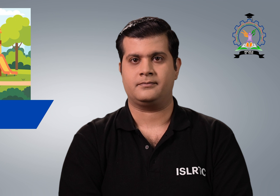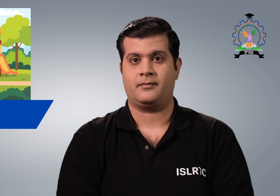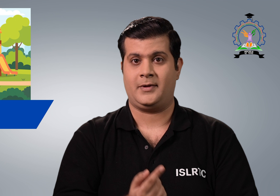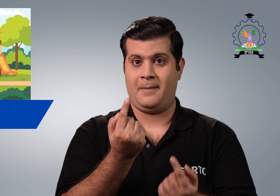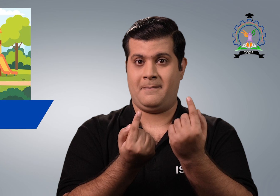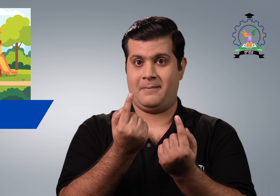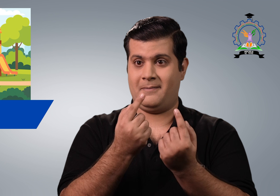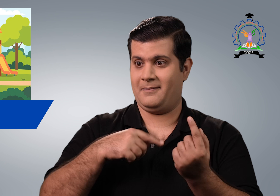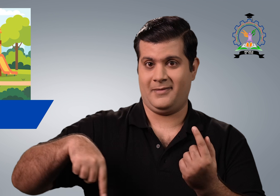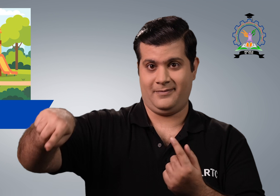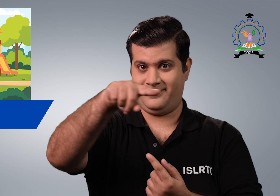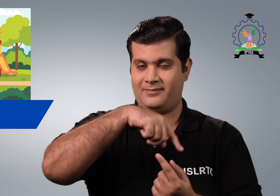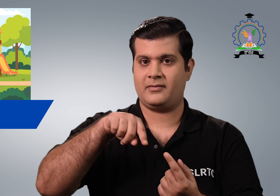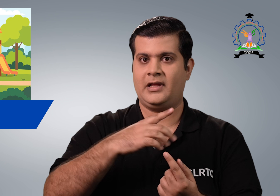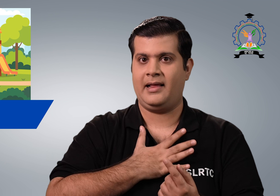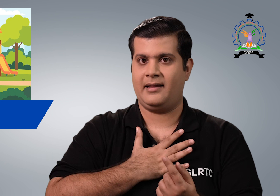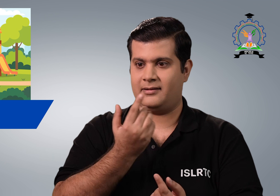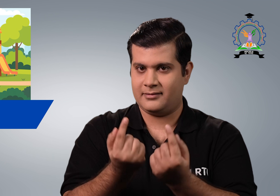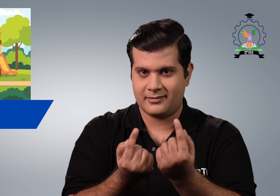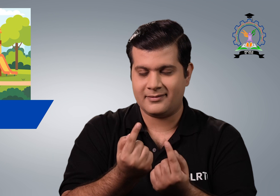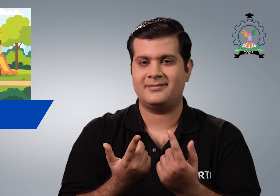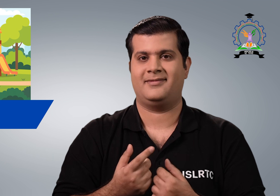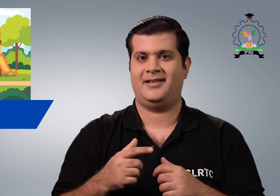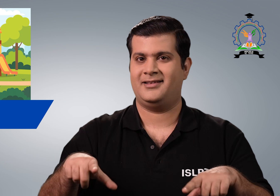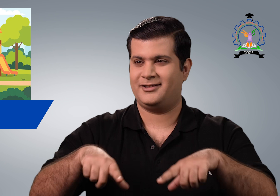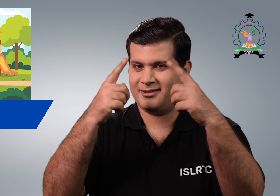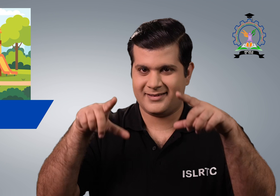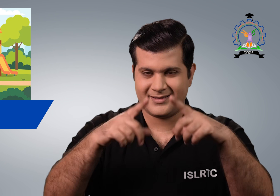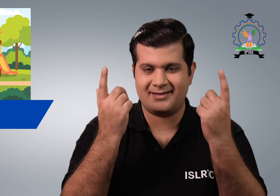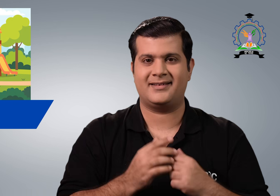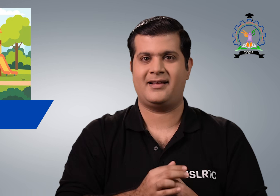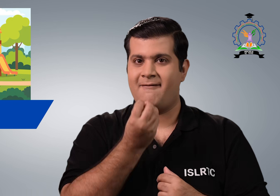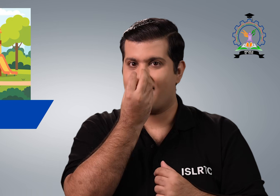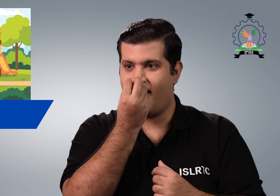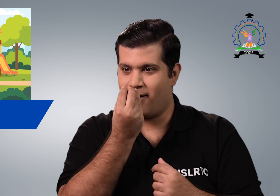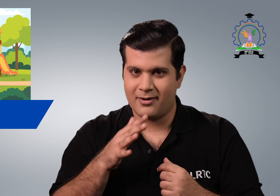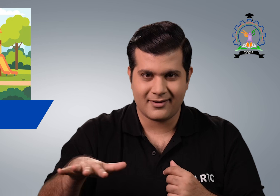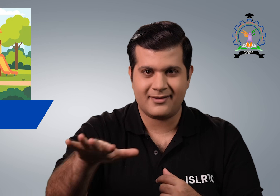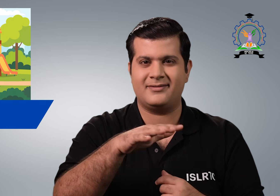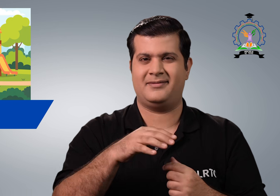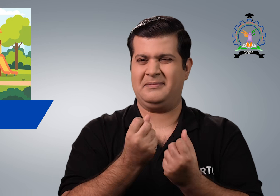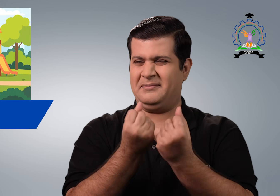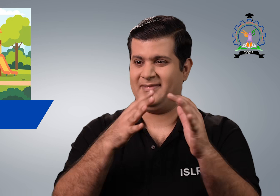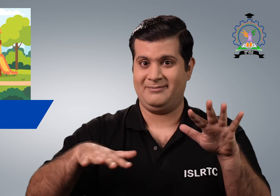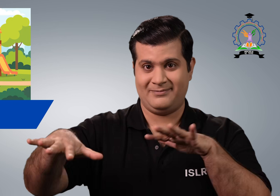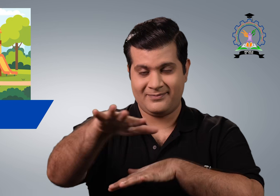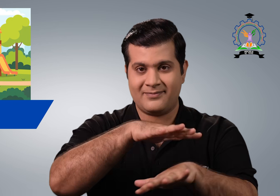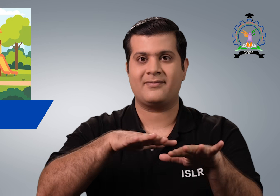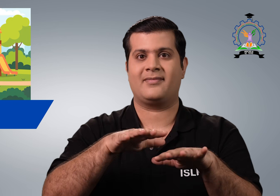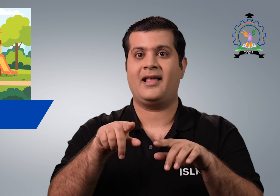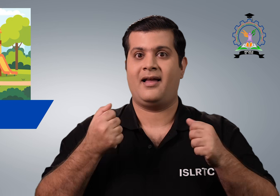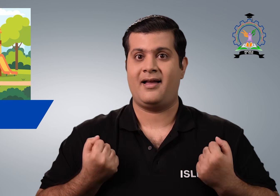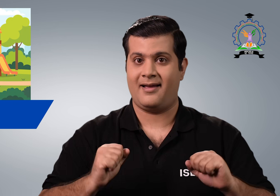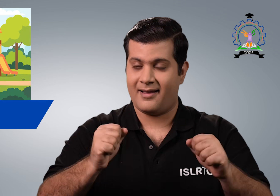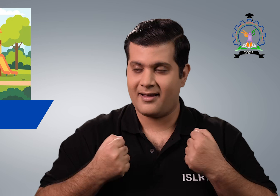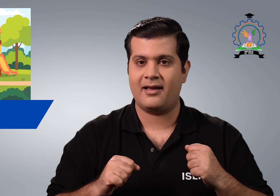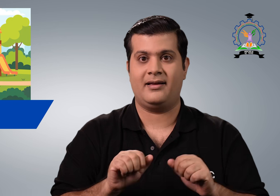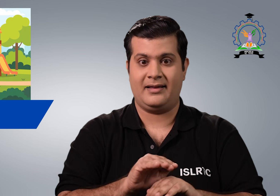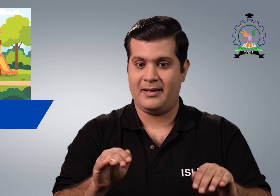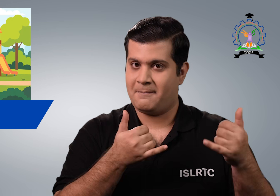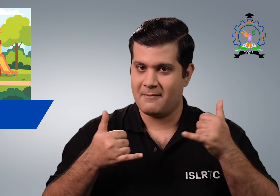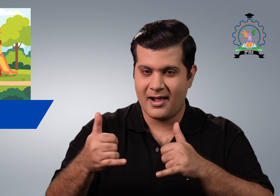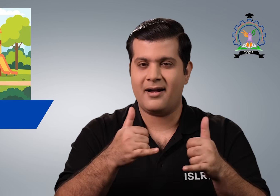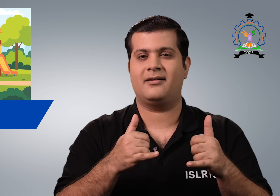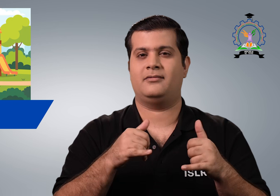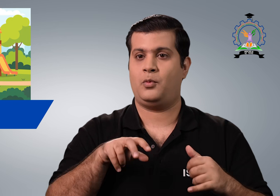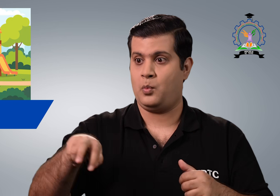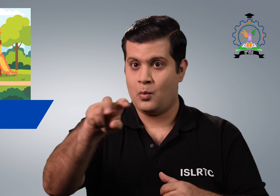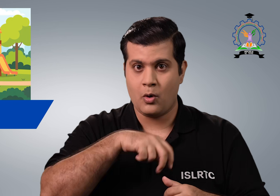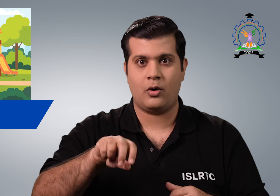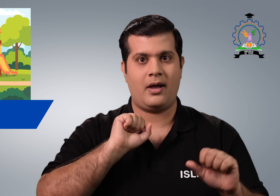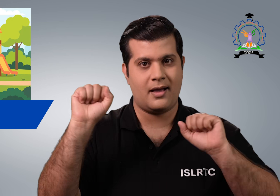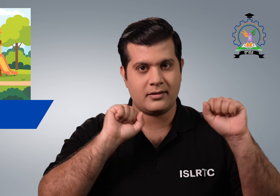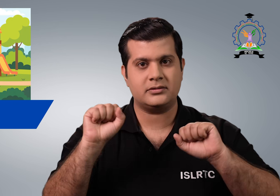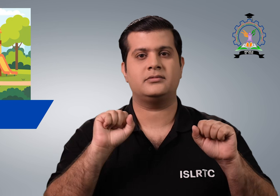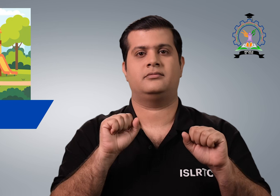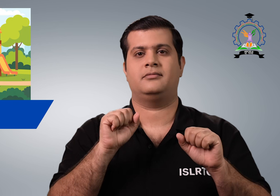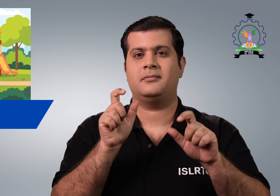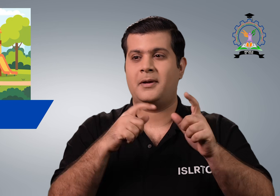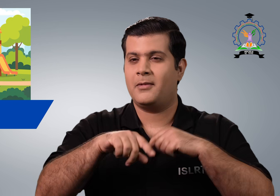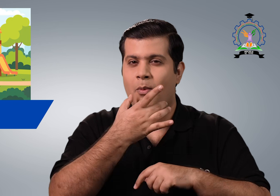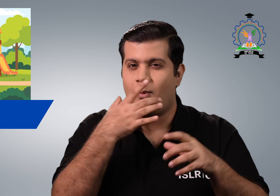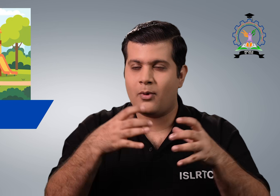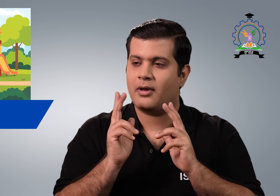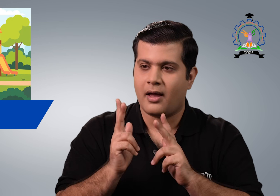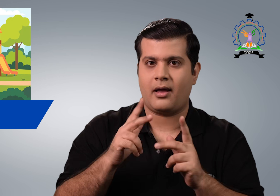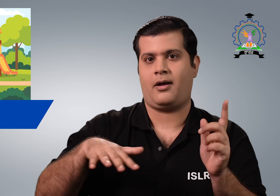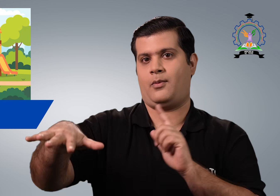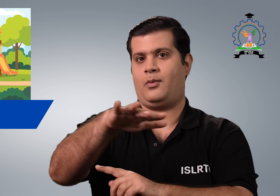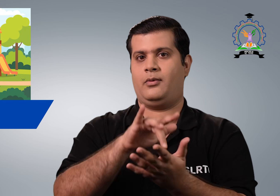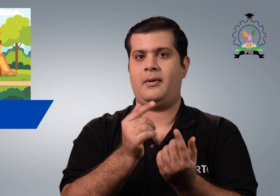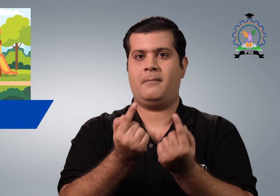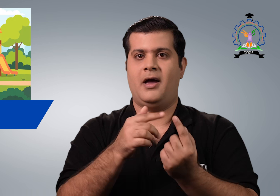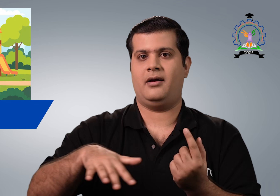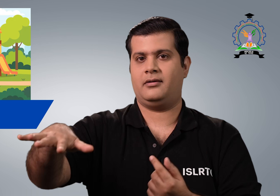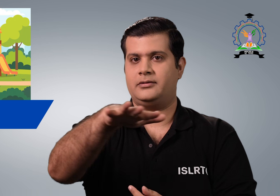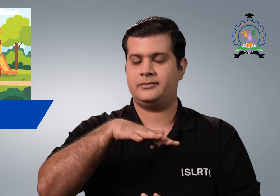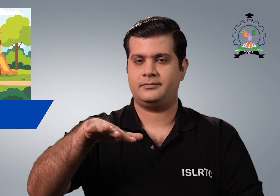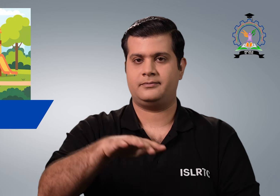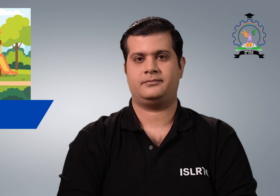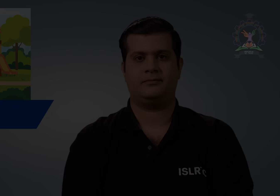An open space with grass, trees, flowers, swings, where children can play, people can walk, exercise, sit, talk & enjoy various activities.